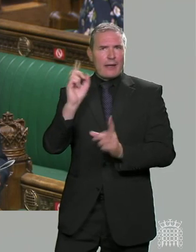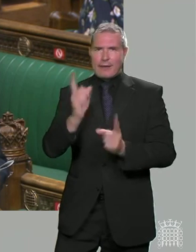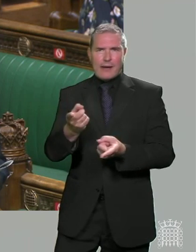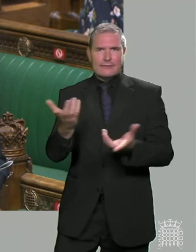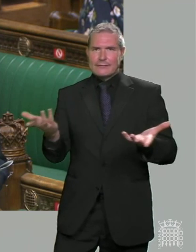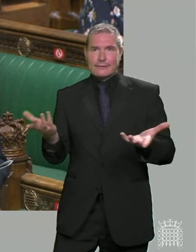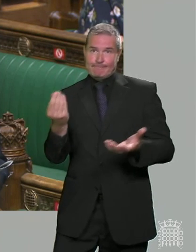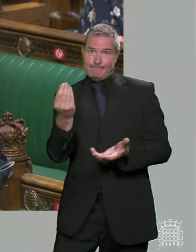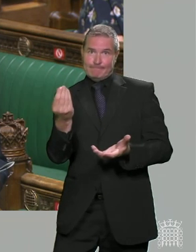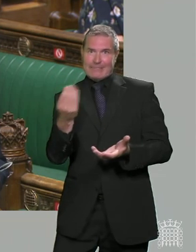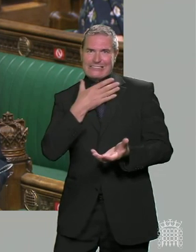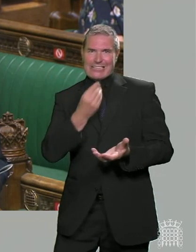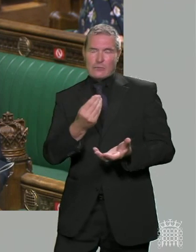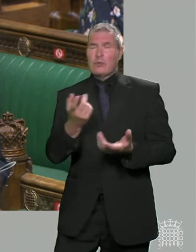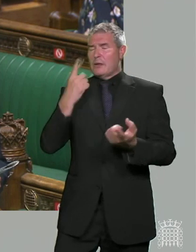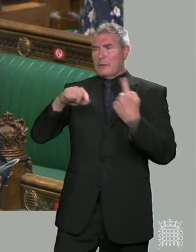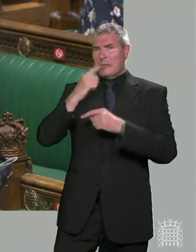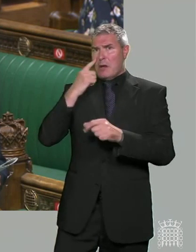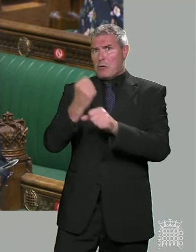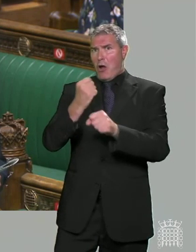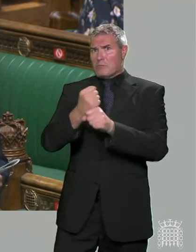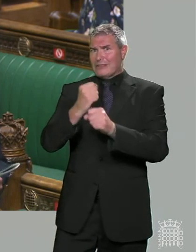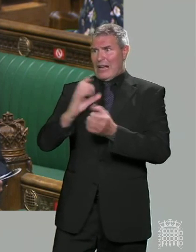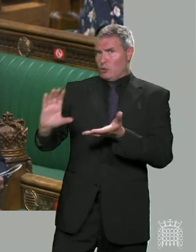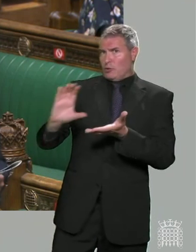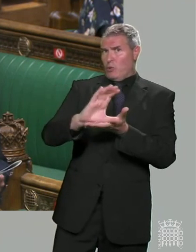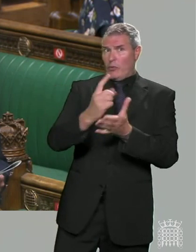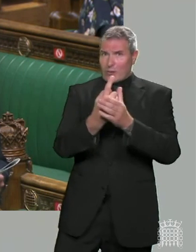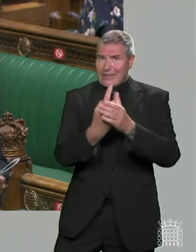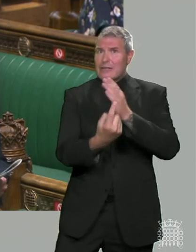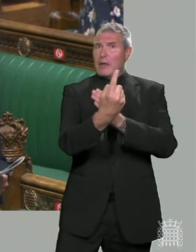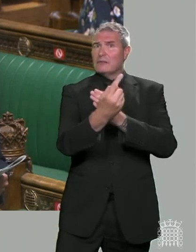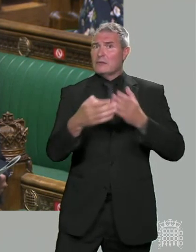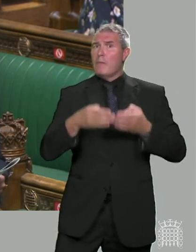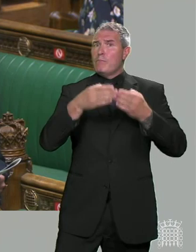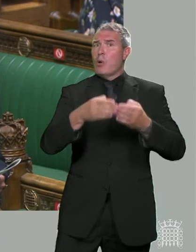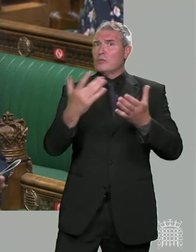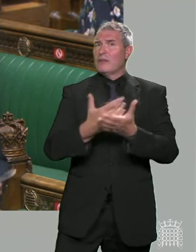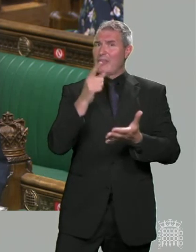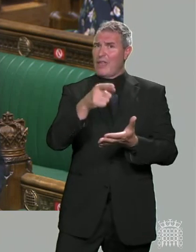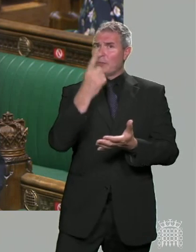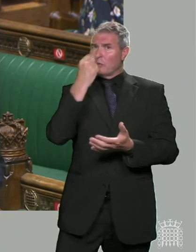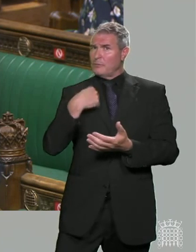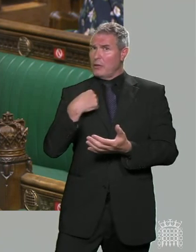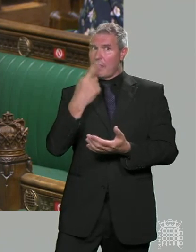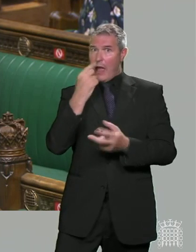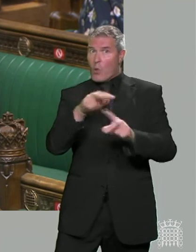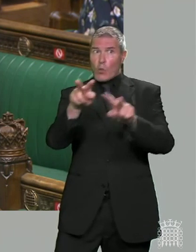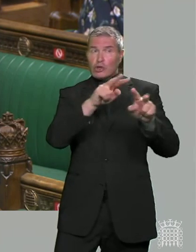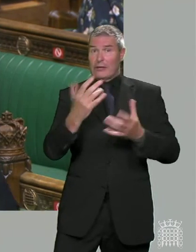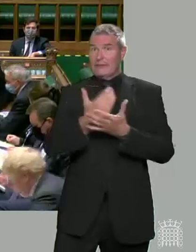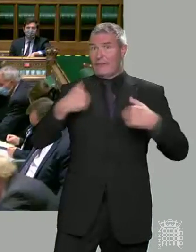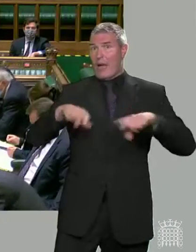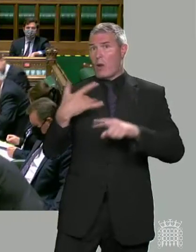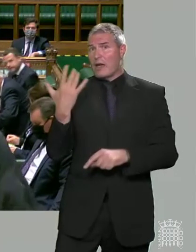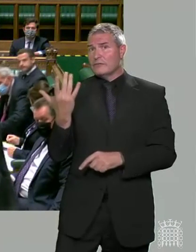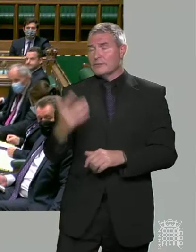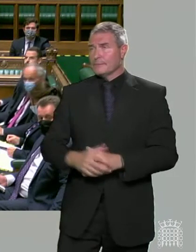Will the Prime Minister look to see what more the Government can do to support independent lifeboat stations such as the Hamble lifeboat as they keep a watchful eye on all of us?